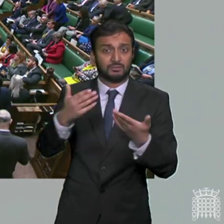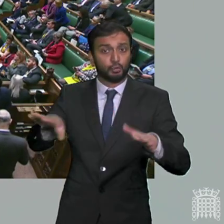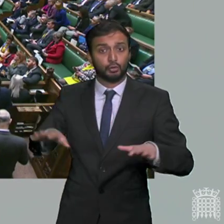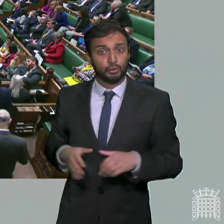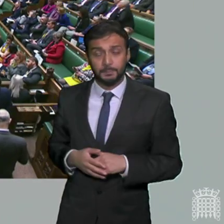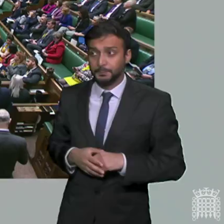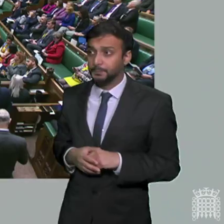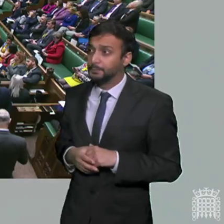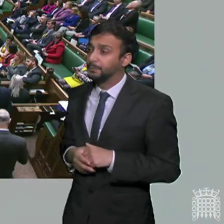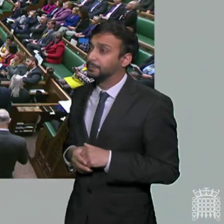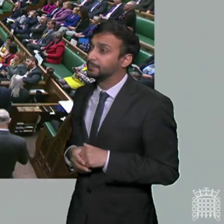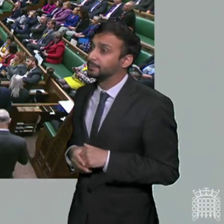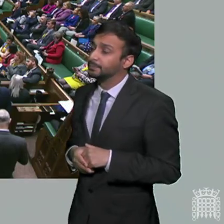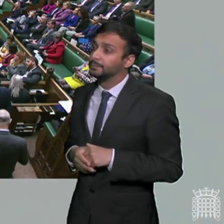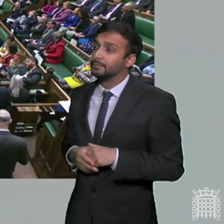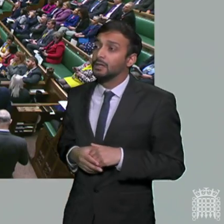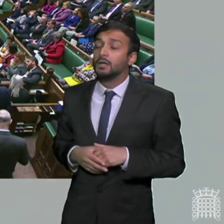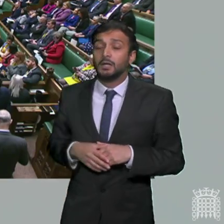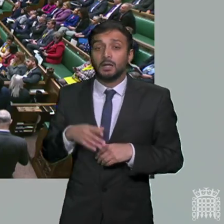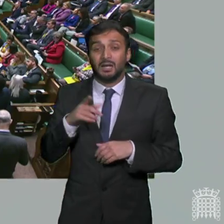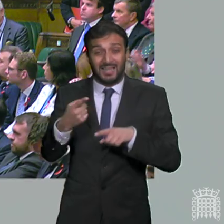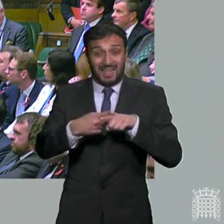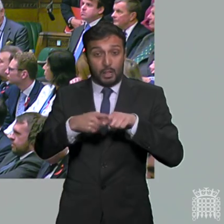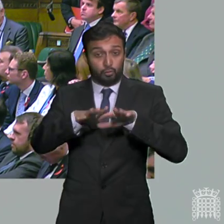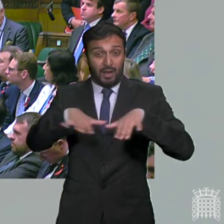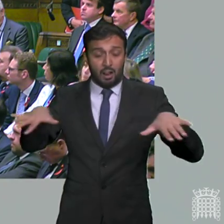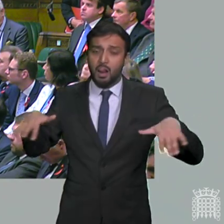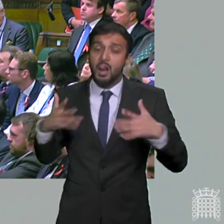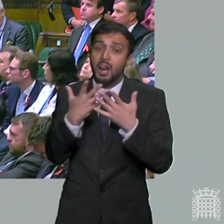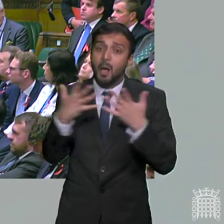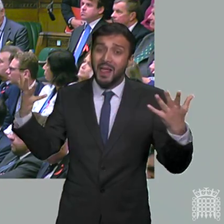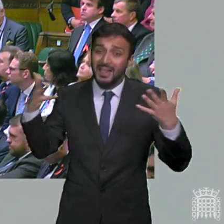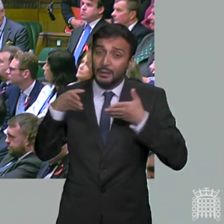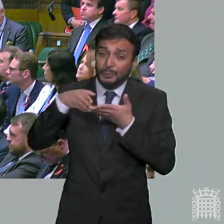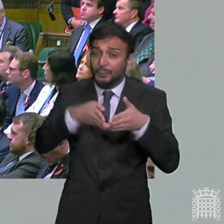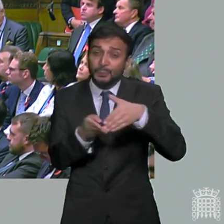The number of people crossing the channel is a national emergency.